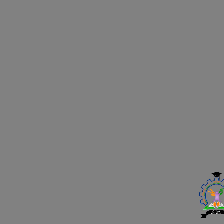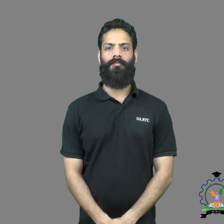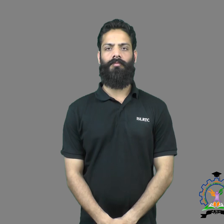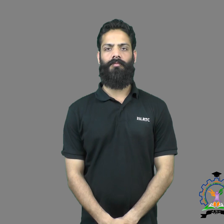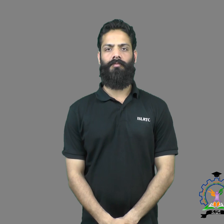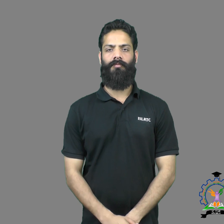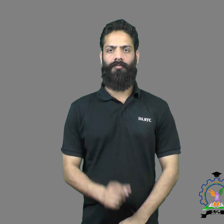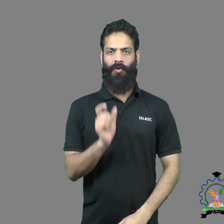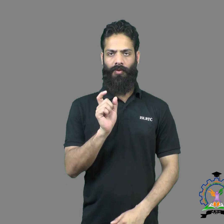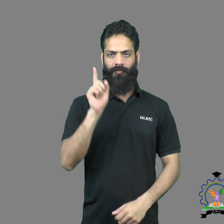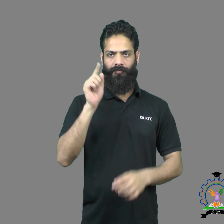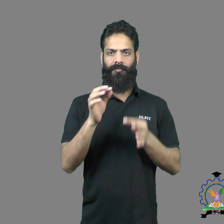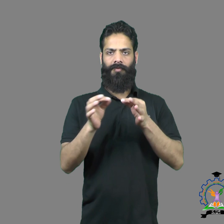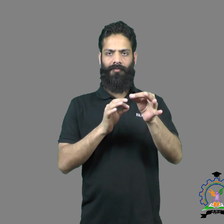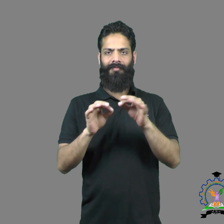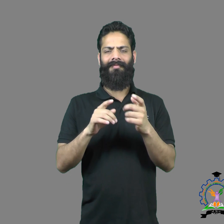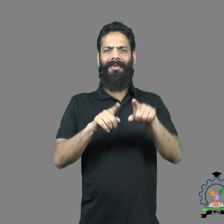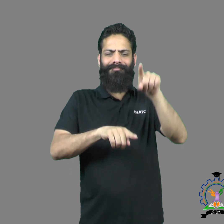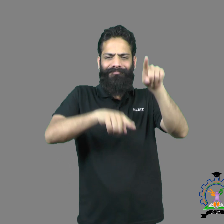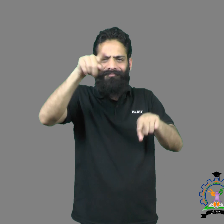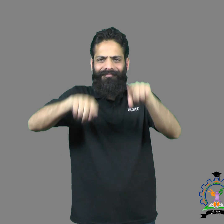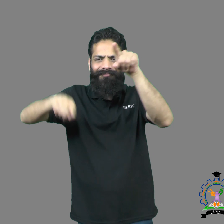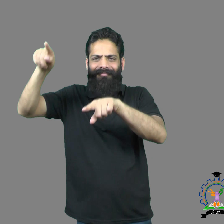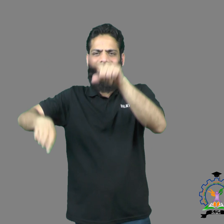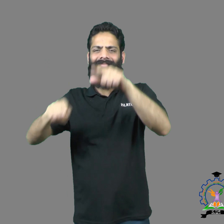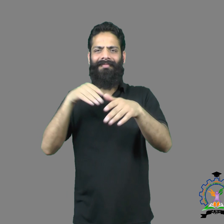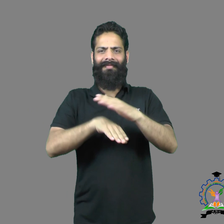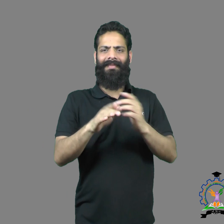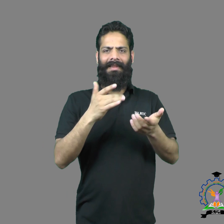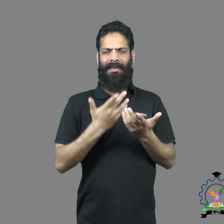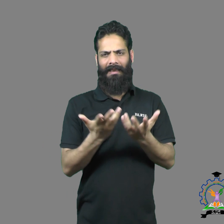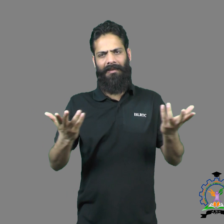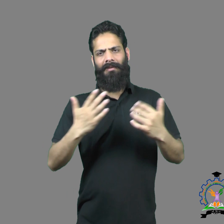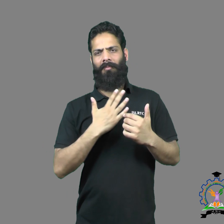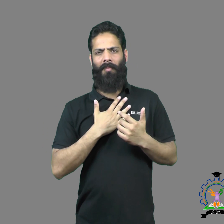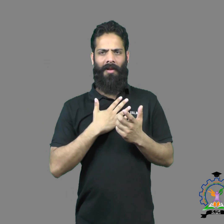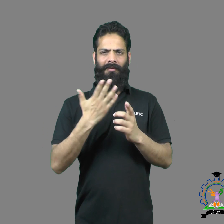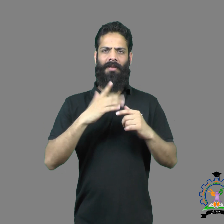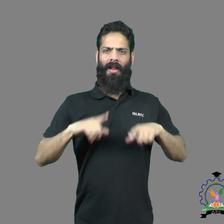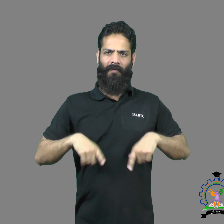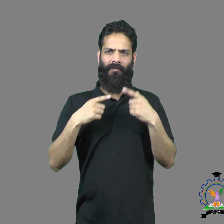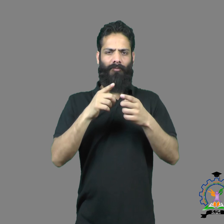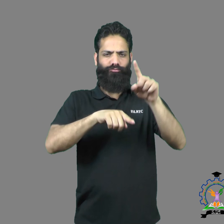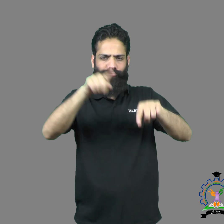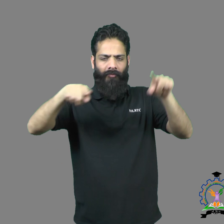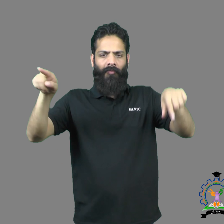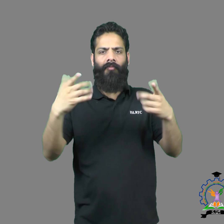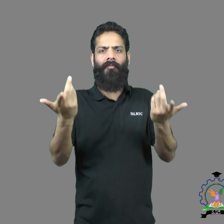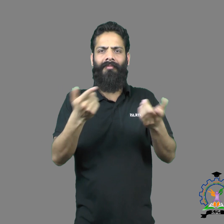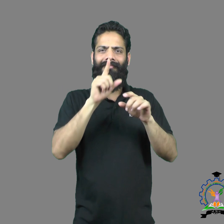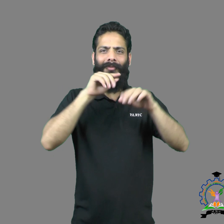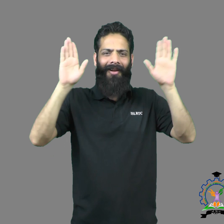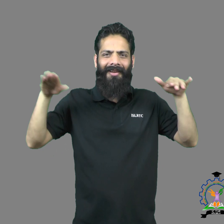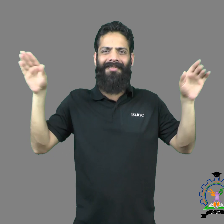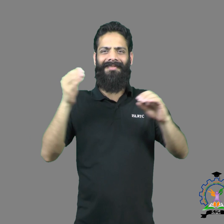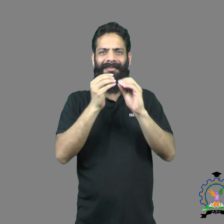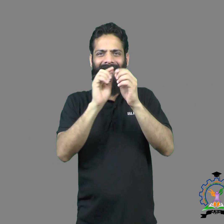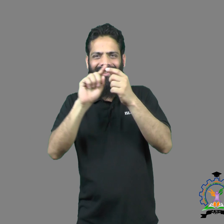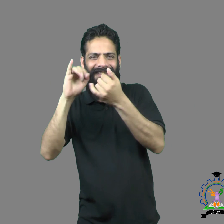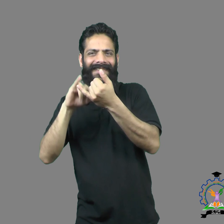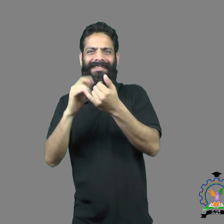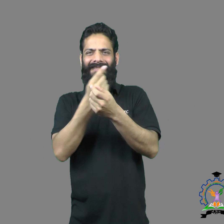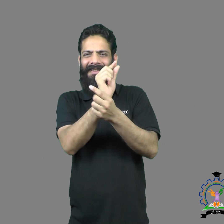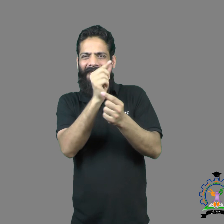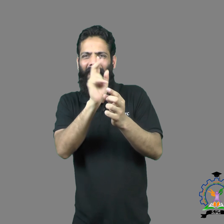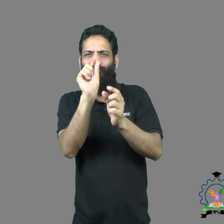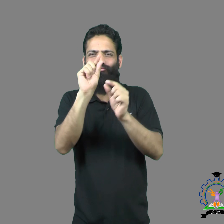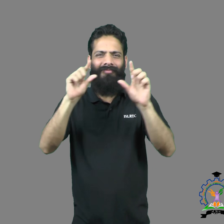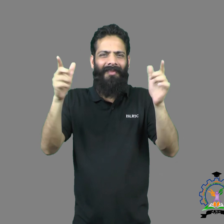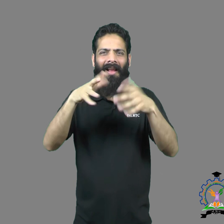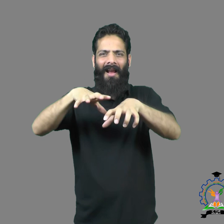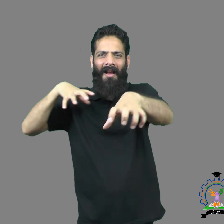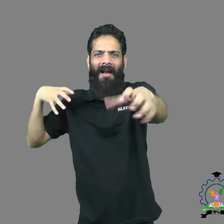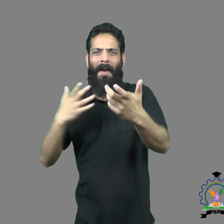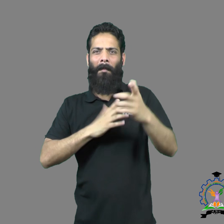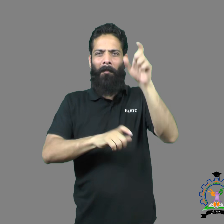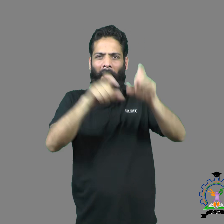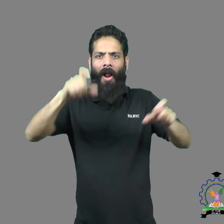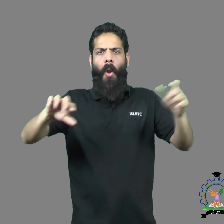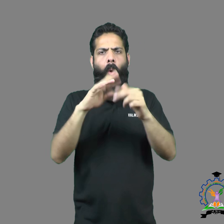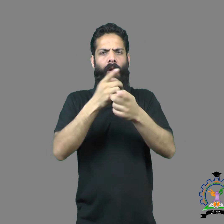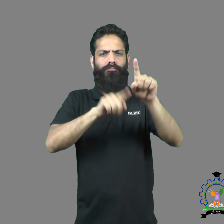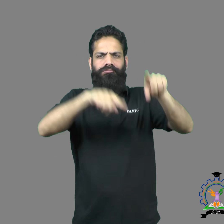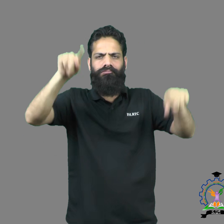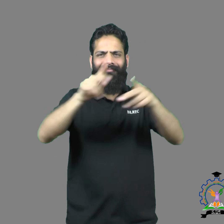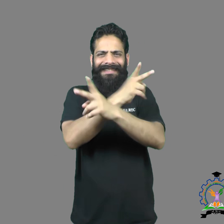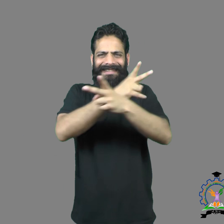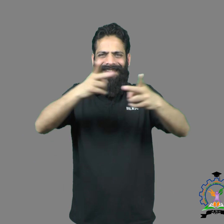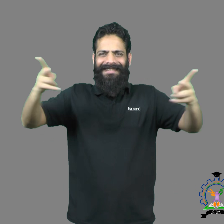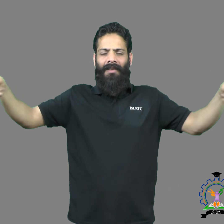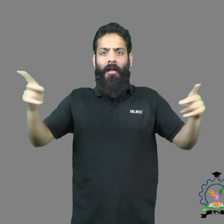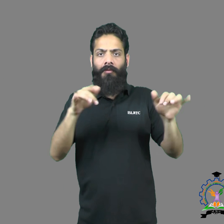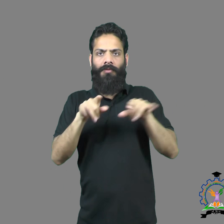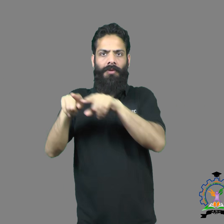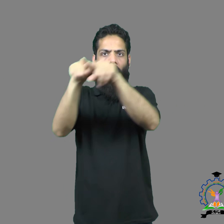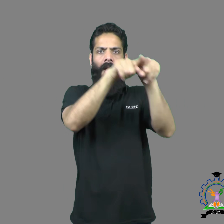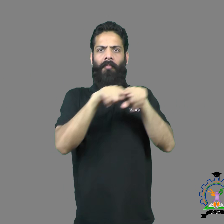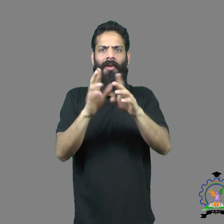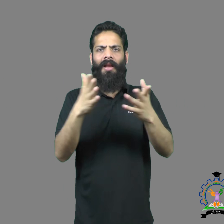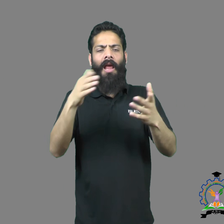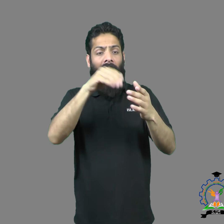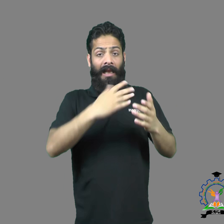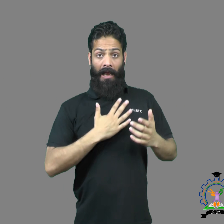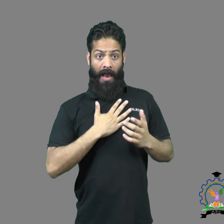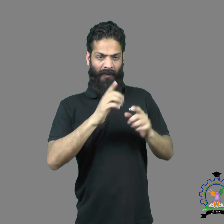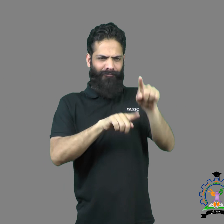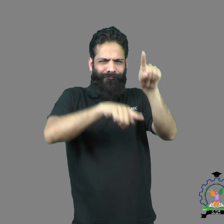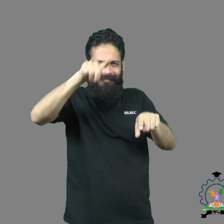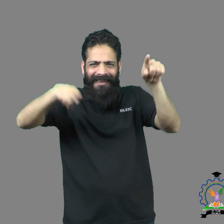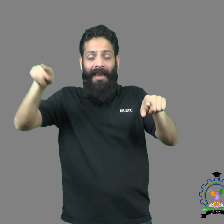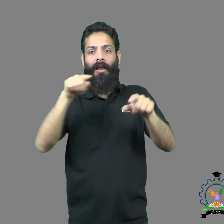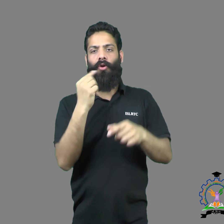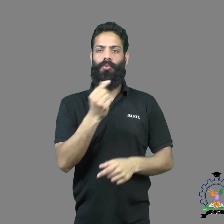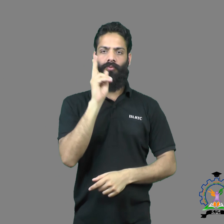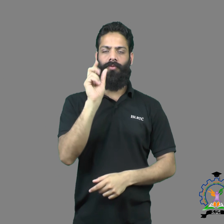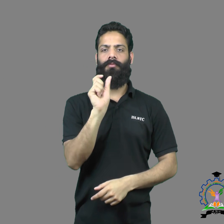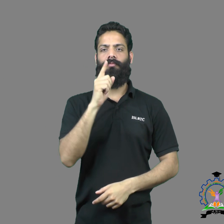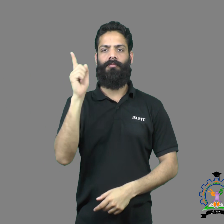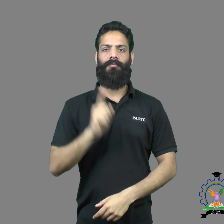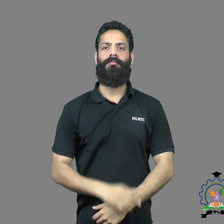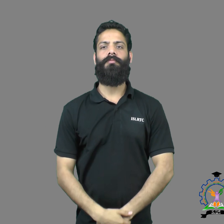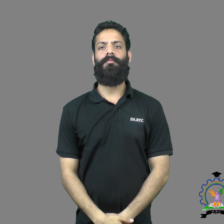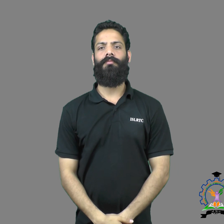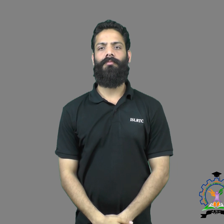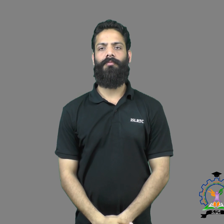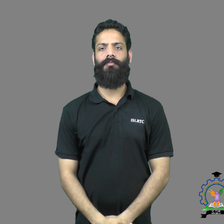Biodiversity